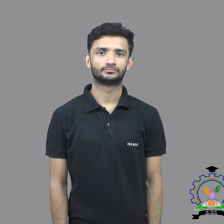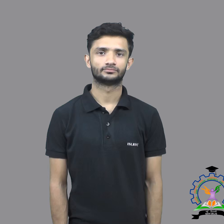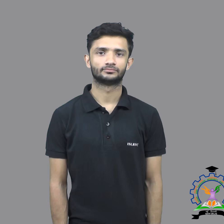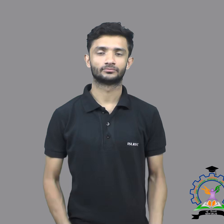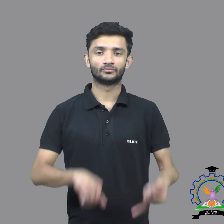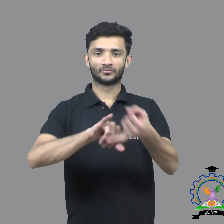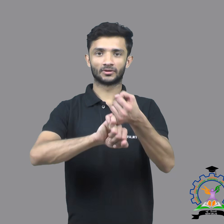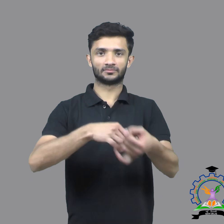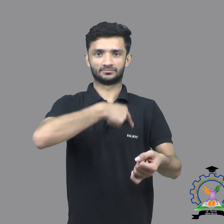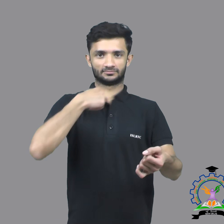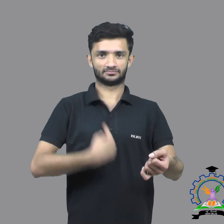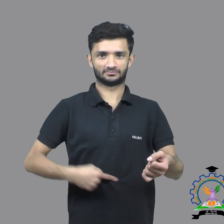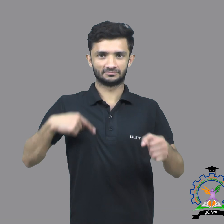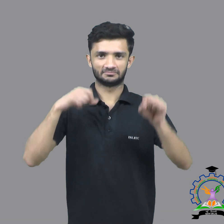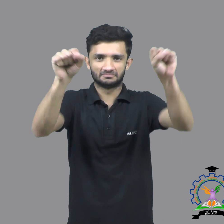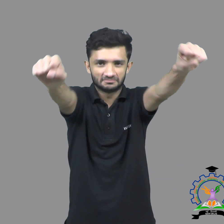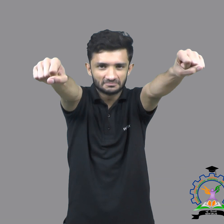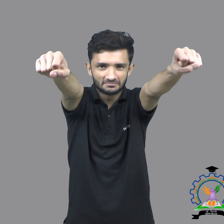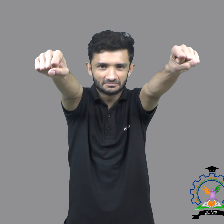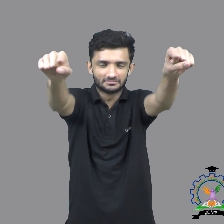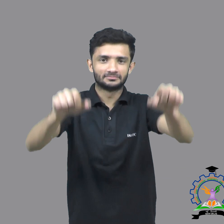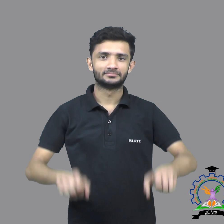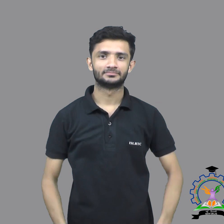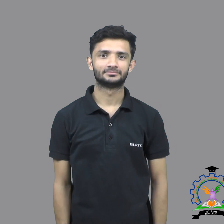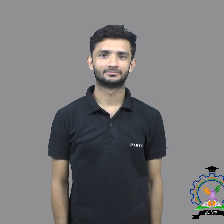Superman